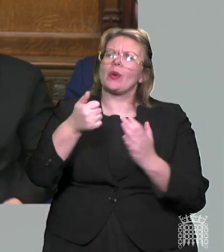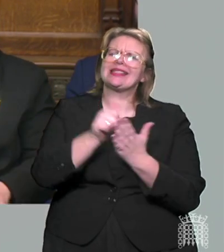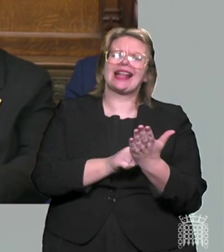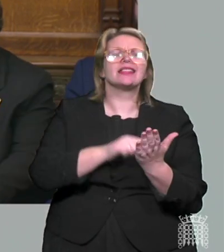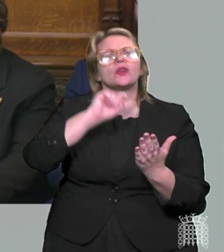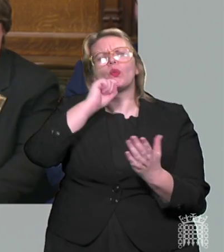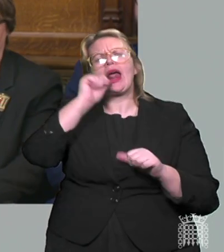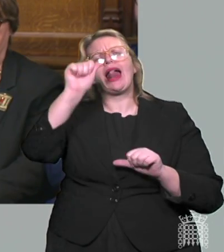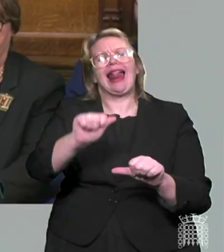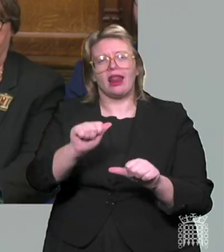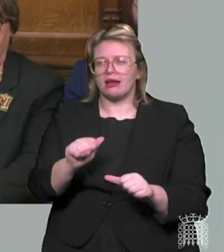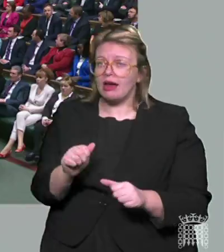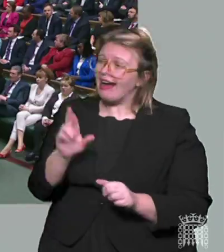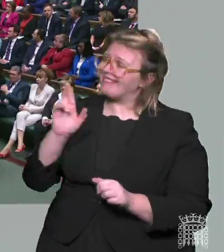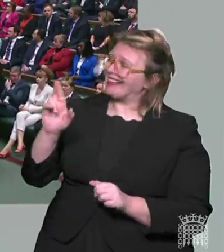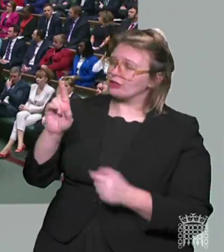Does he really think that is enough?